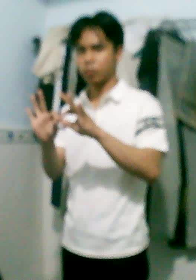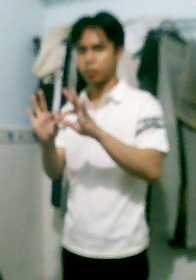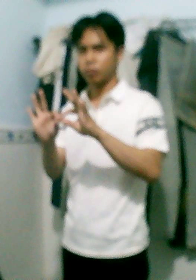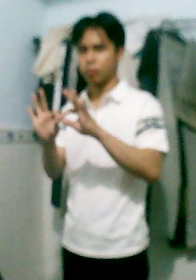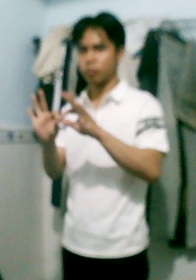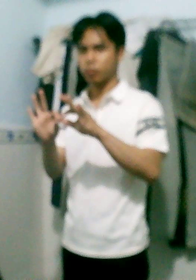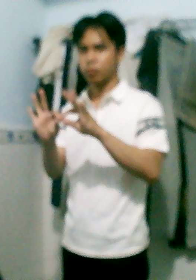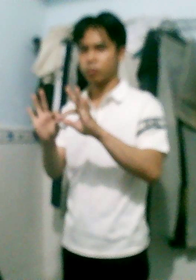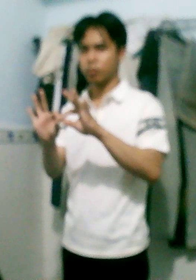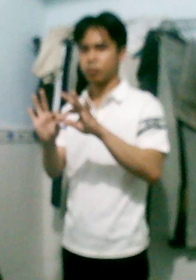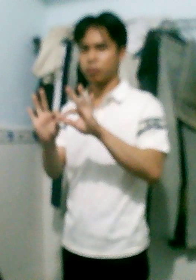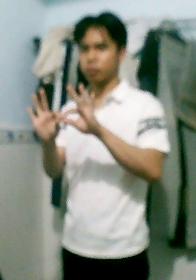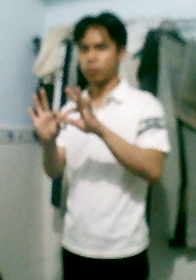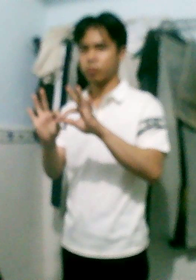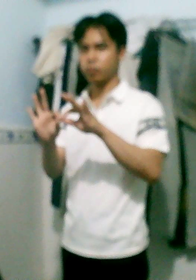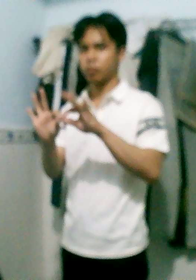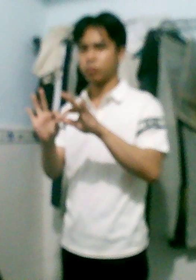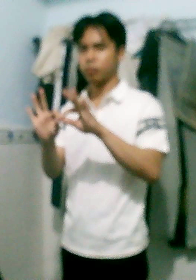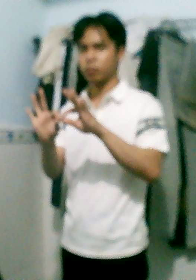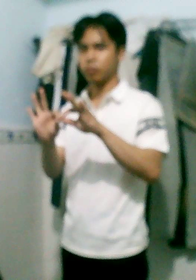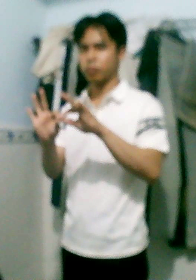phien dich